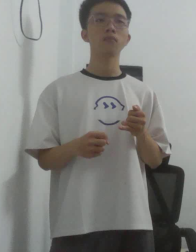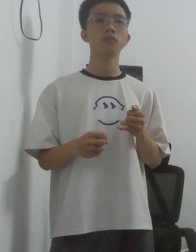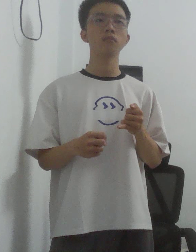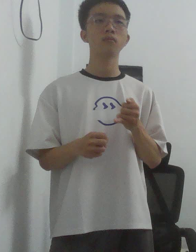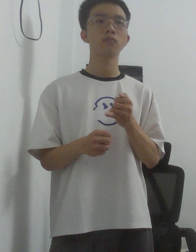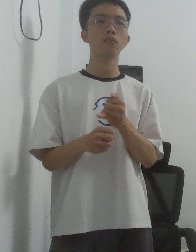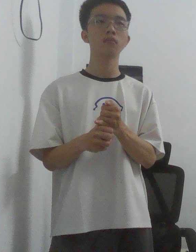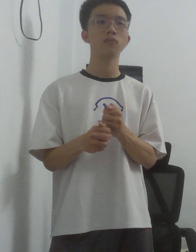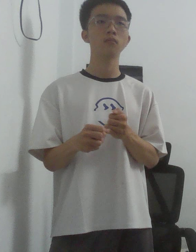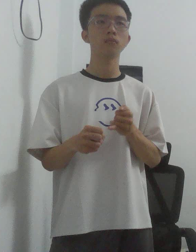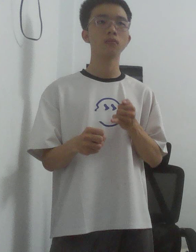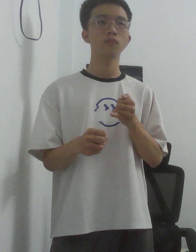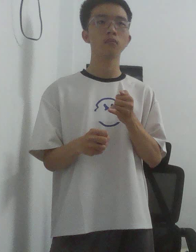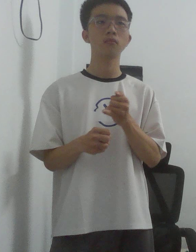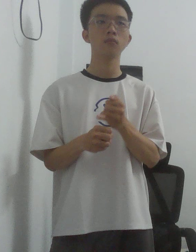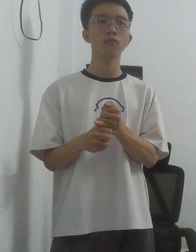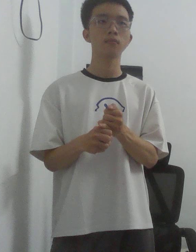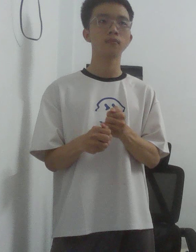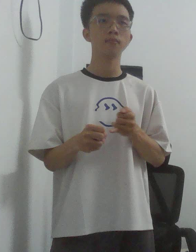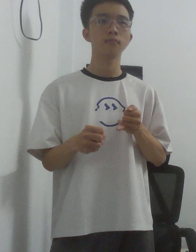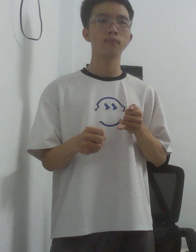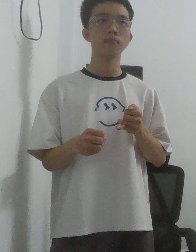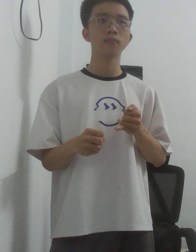cuoi nam